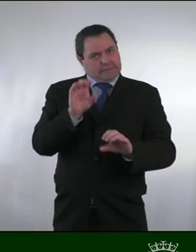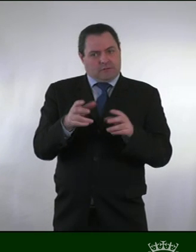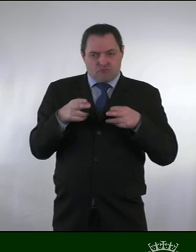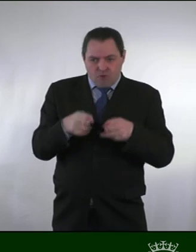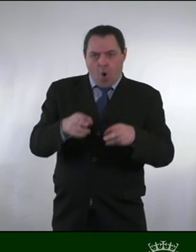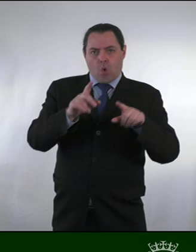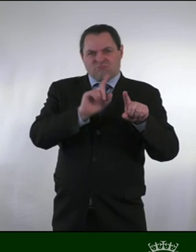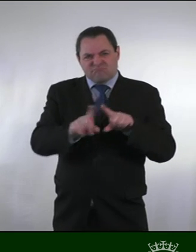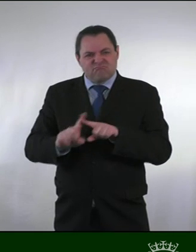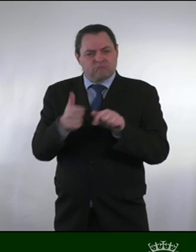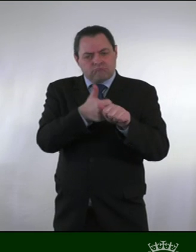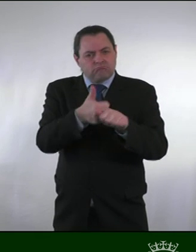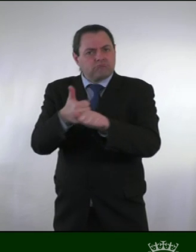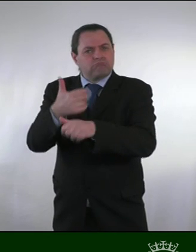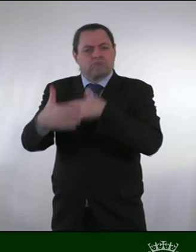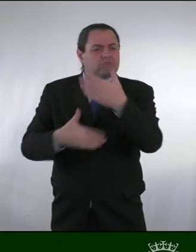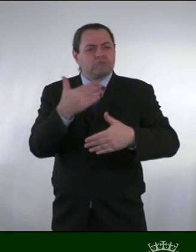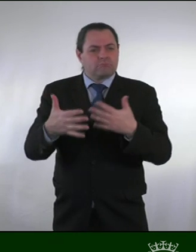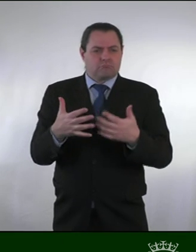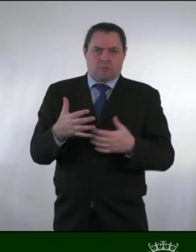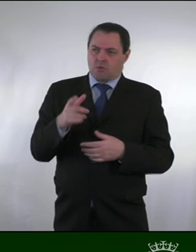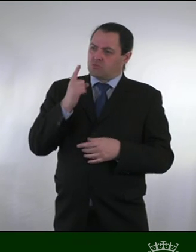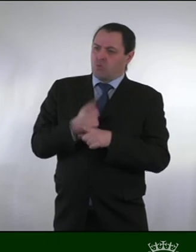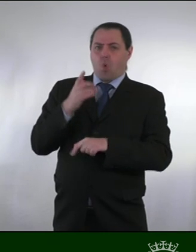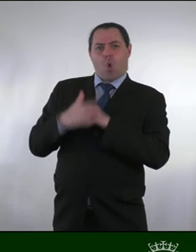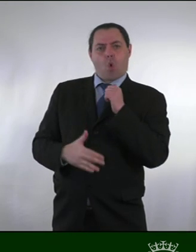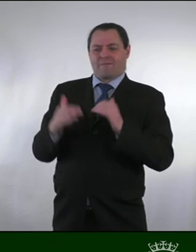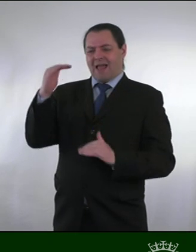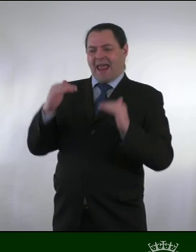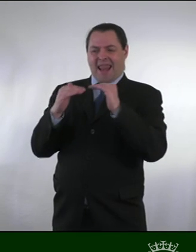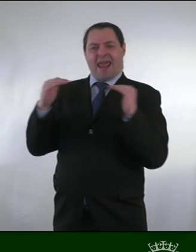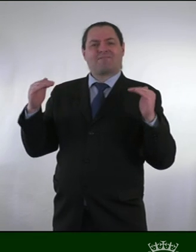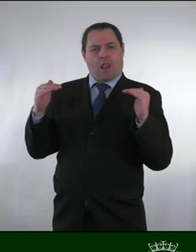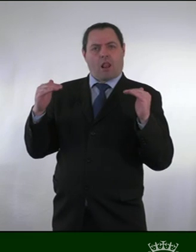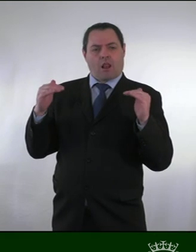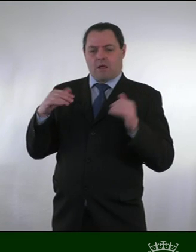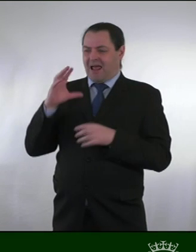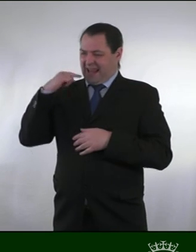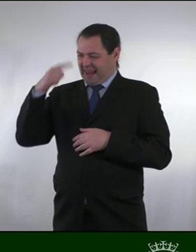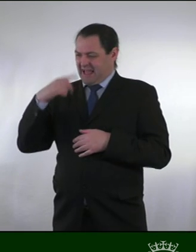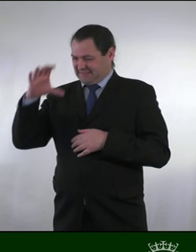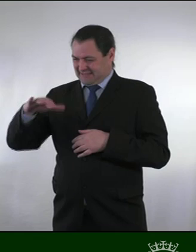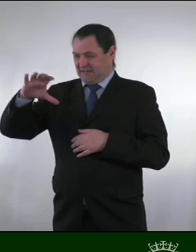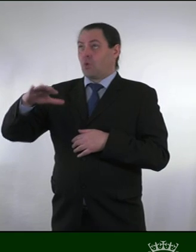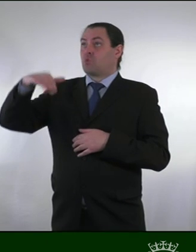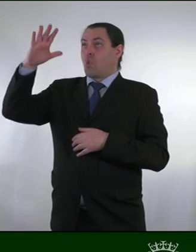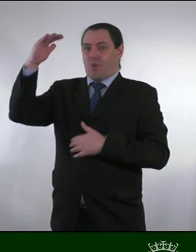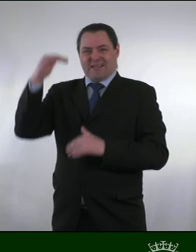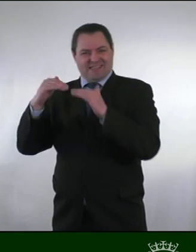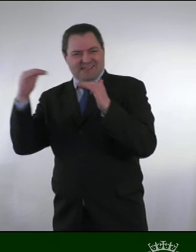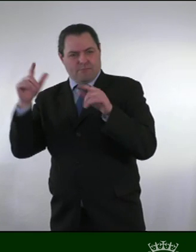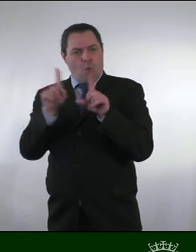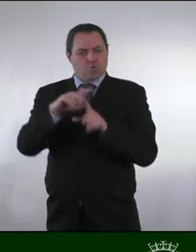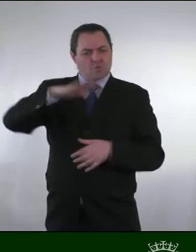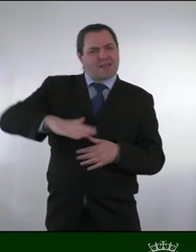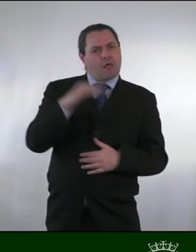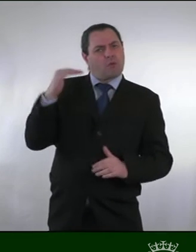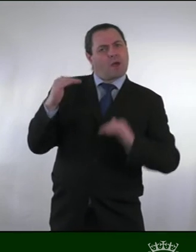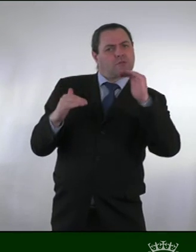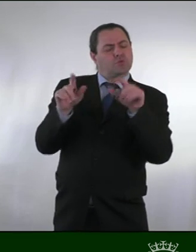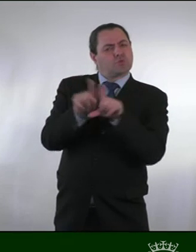Will my right honourable Friend assure us that levelling up does not just involve the north but every region of the United Kingdom, including the south-west?